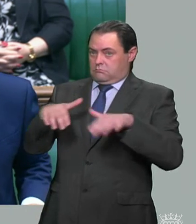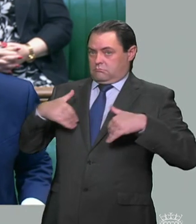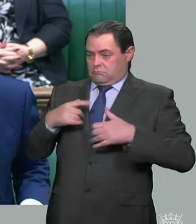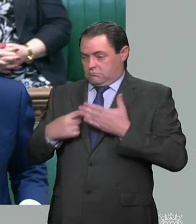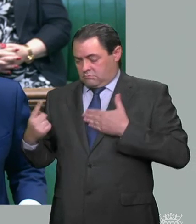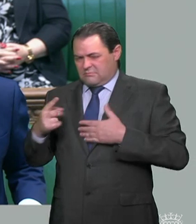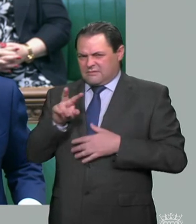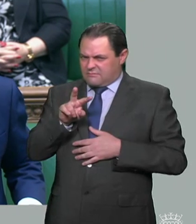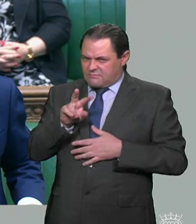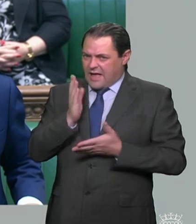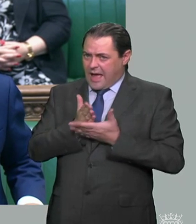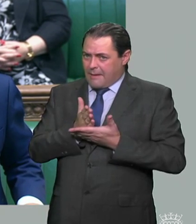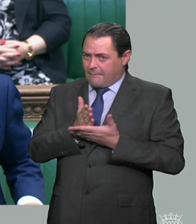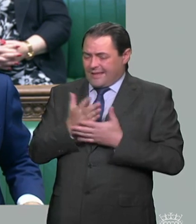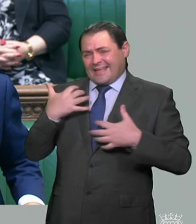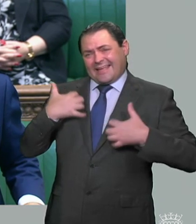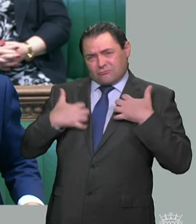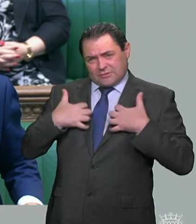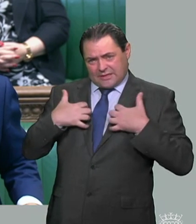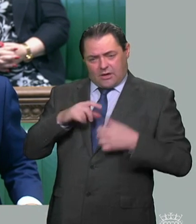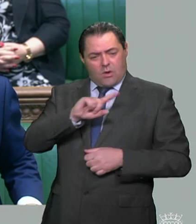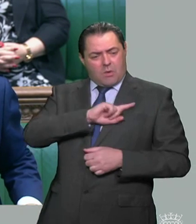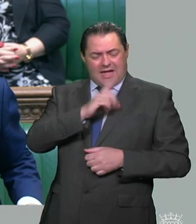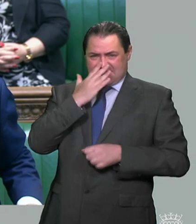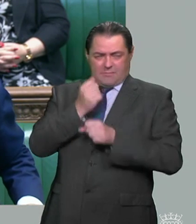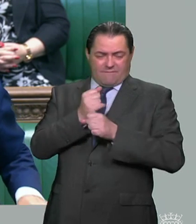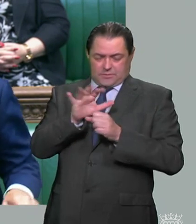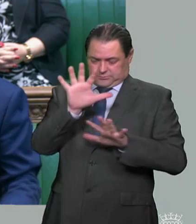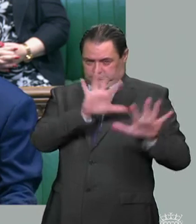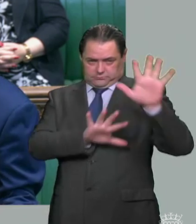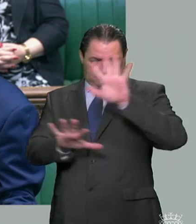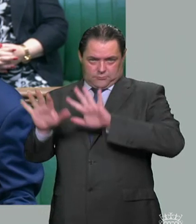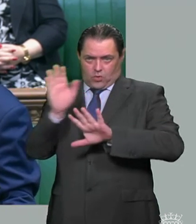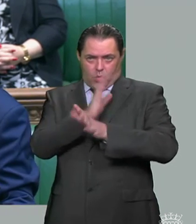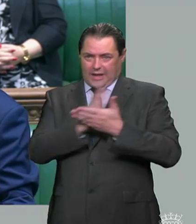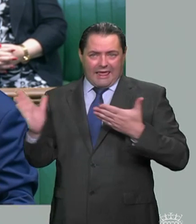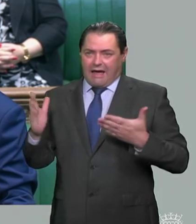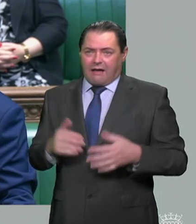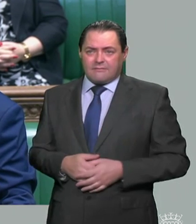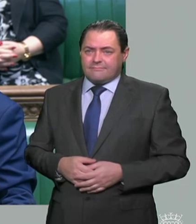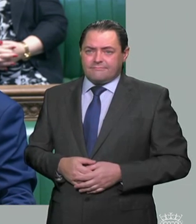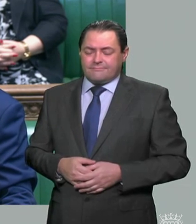That is a very interesting answer, because the Government are all over the place on this.